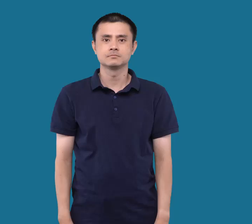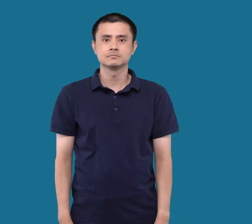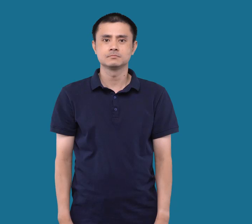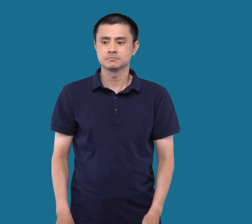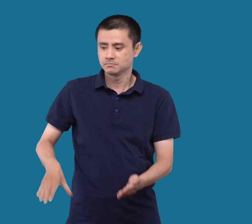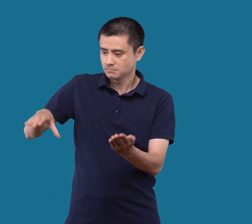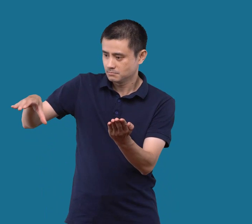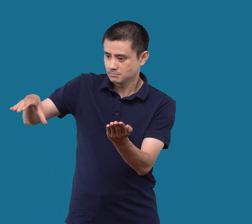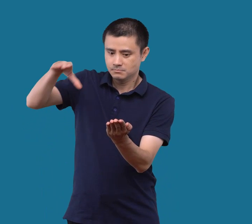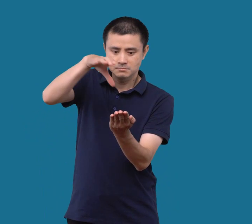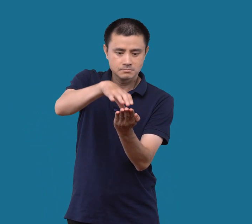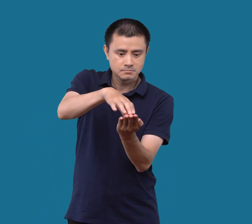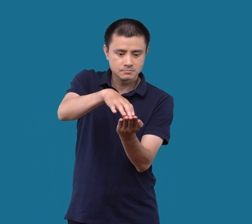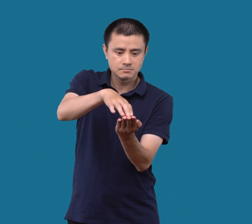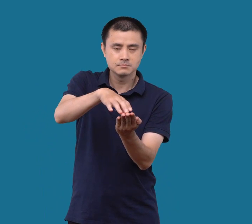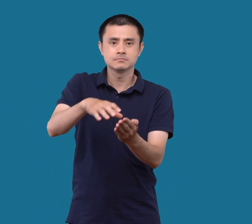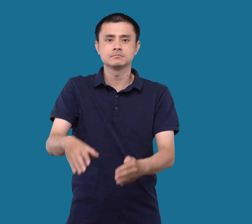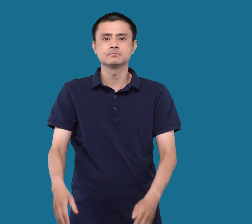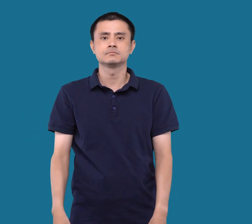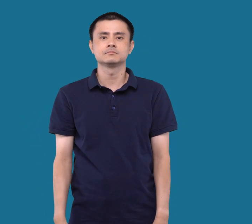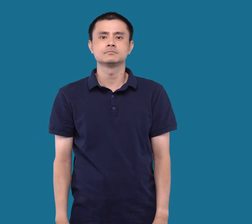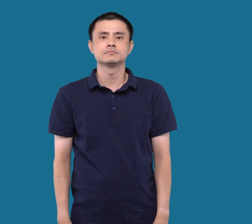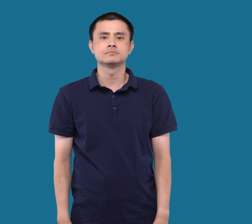chép bài